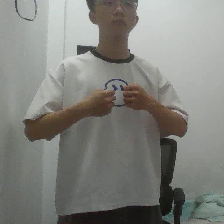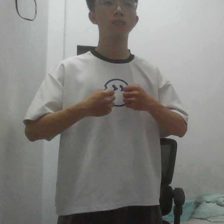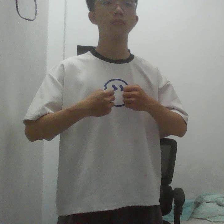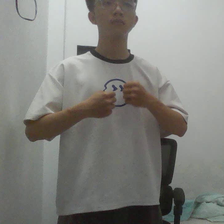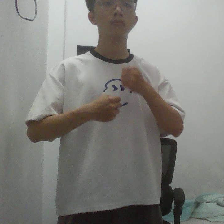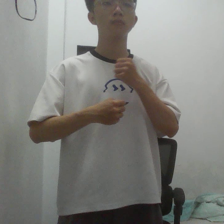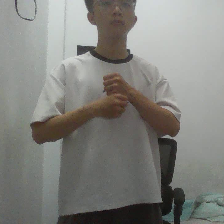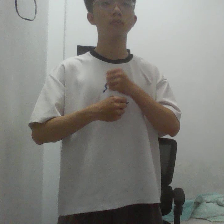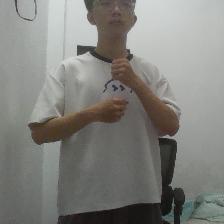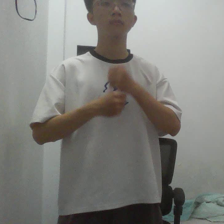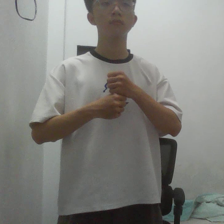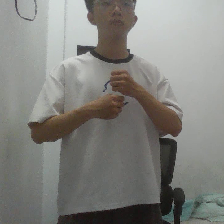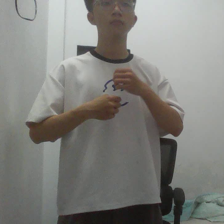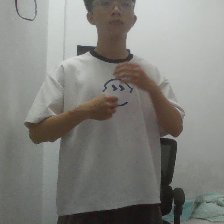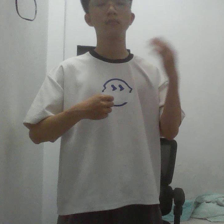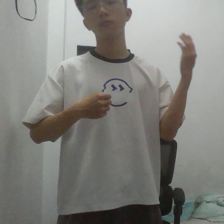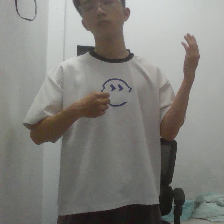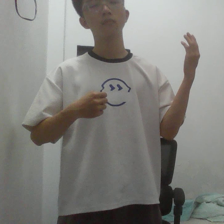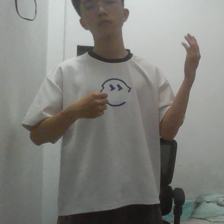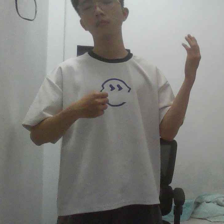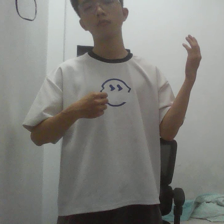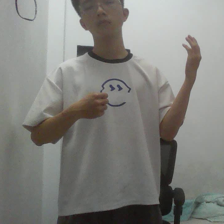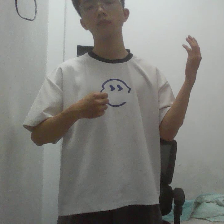that nghiep